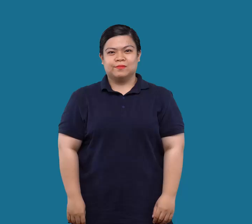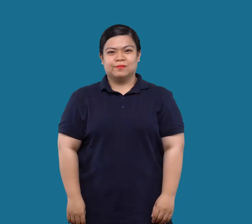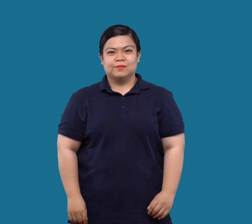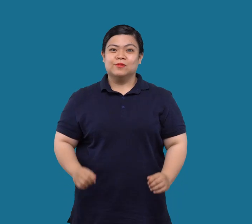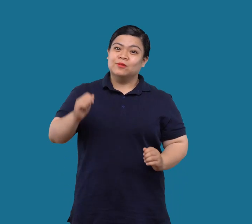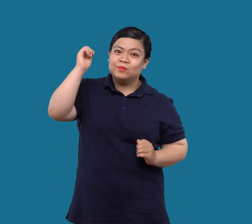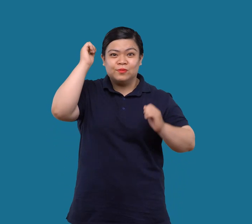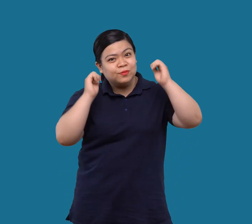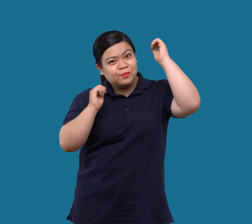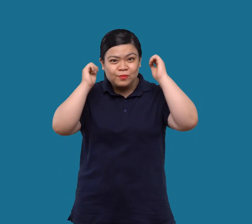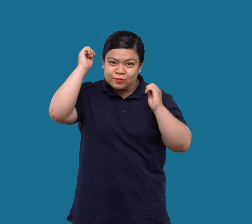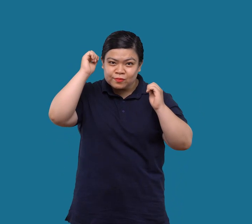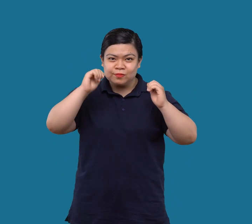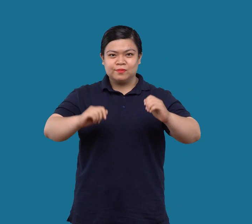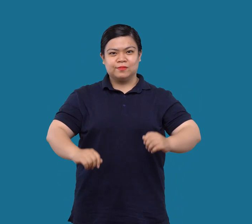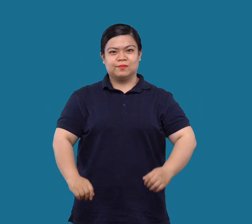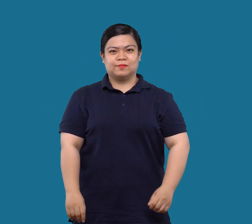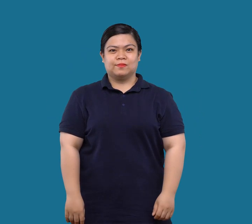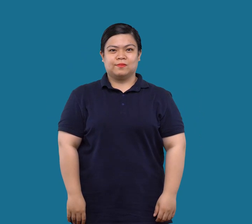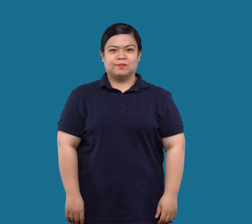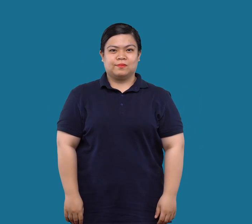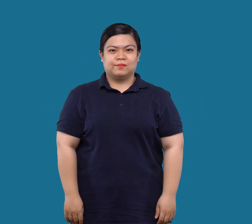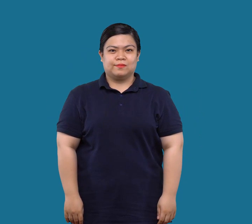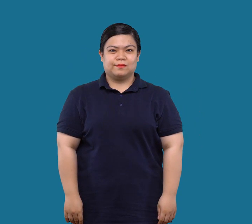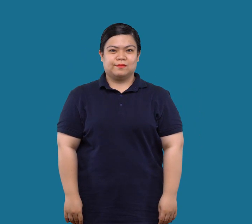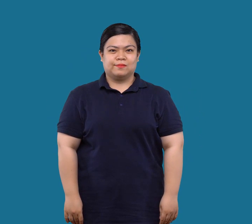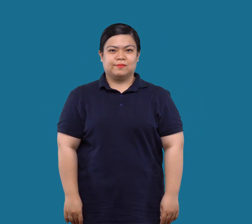Trung Thu